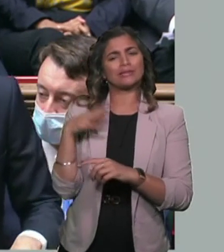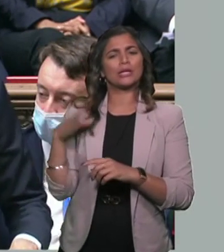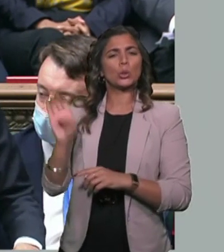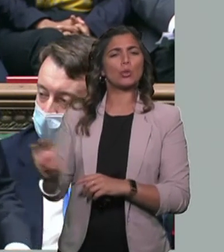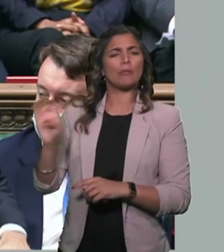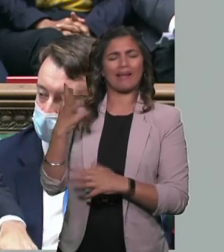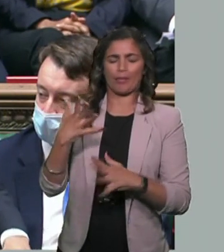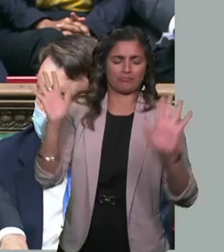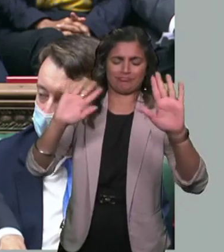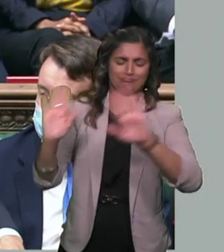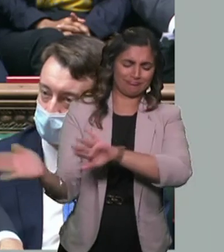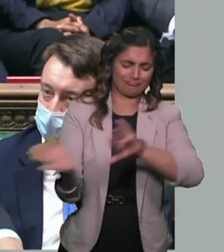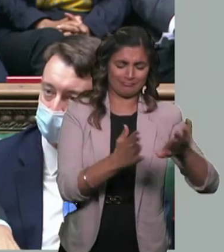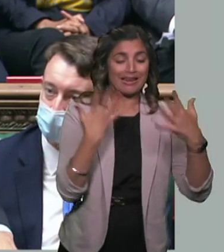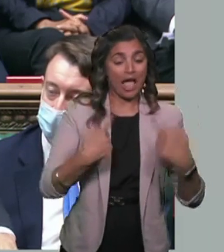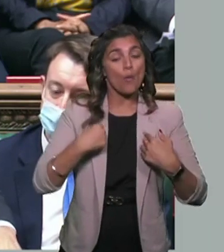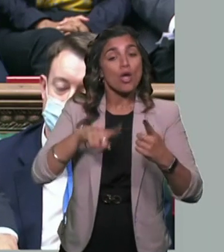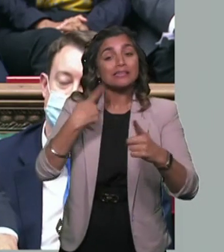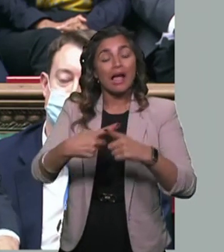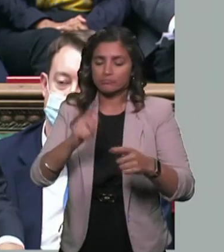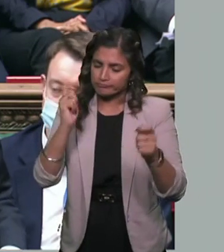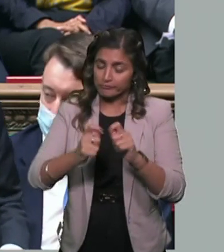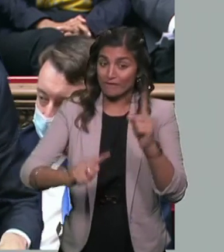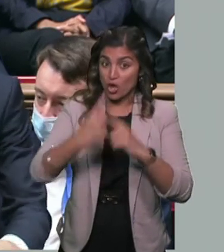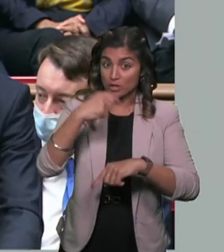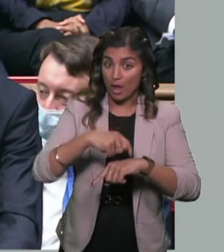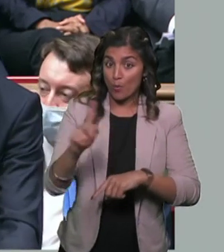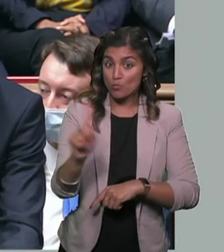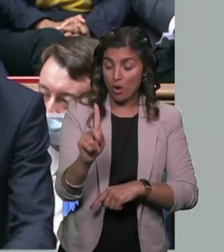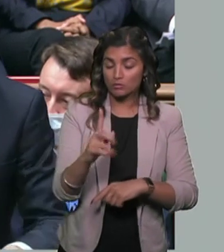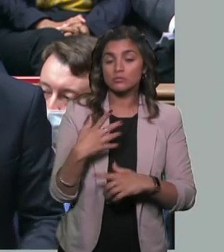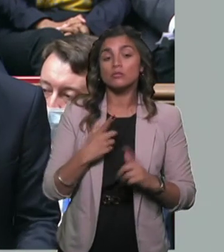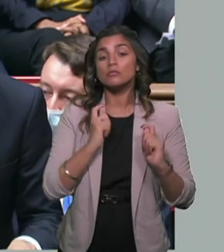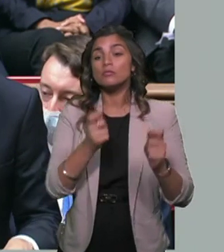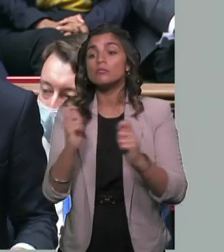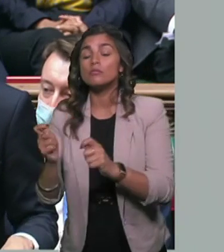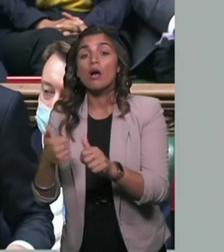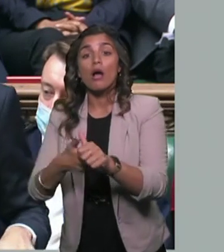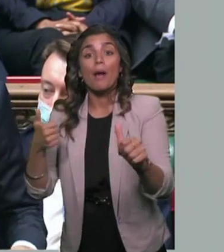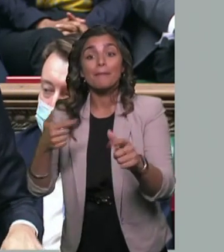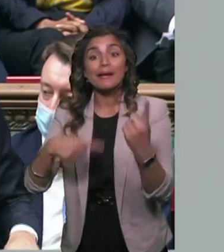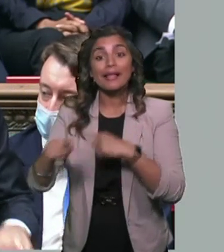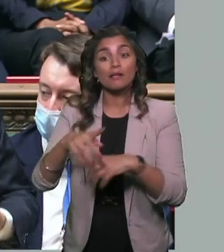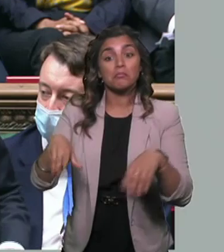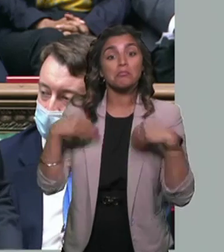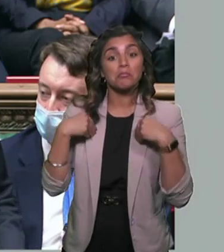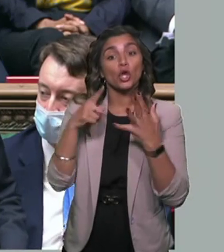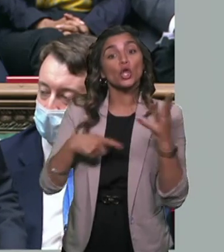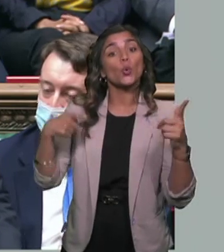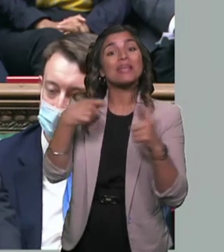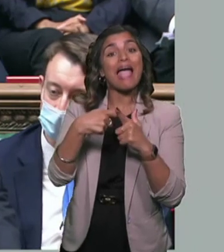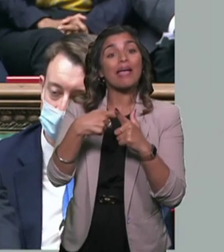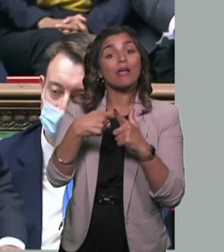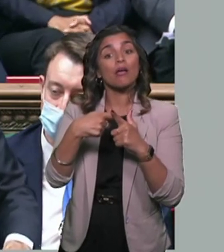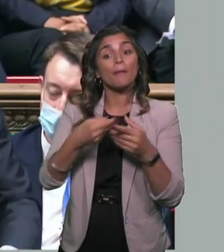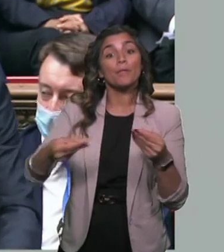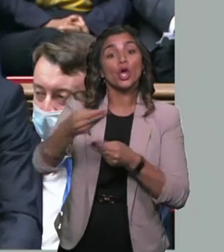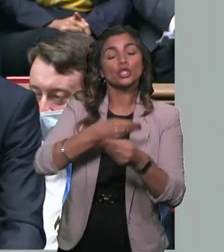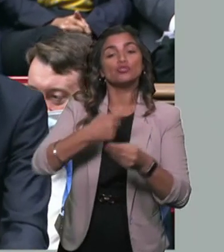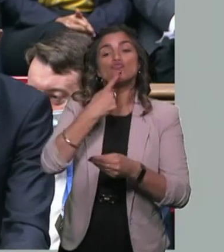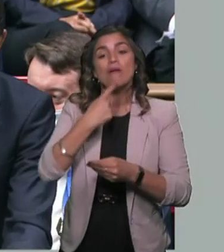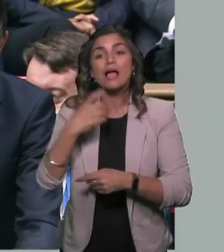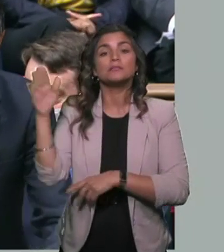So I can announce today that our tonnage tax will, for the first time ever, reward companies for adopting the UK’s merchant shipping flag, the red ensign.